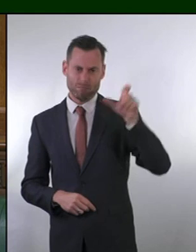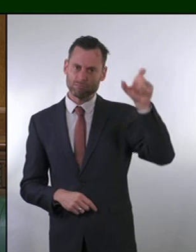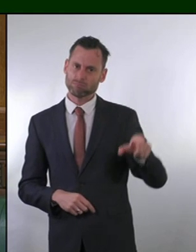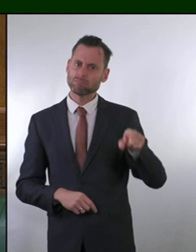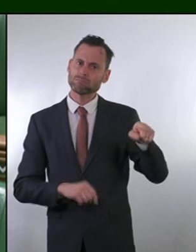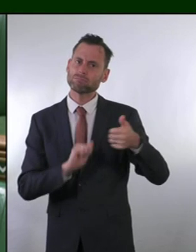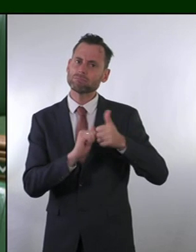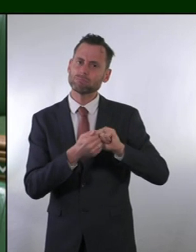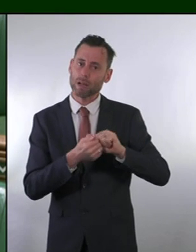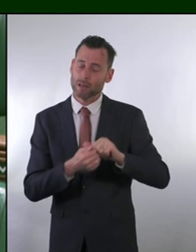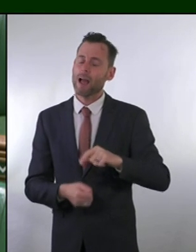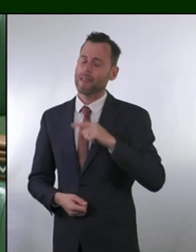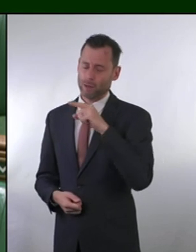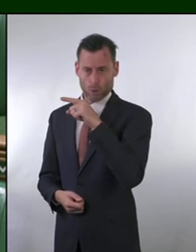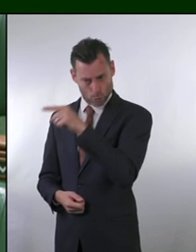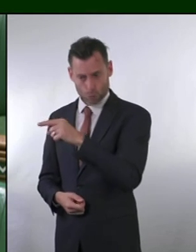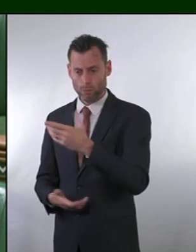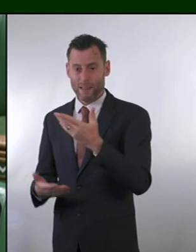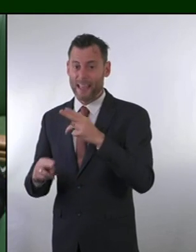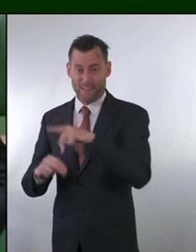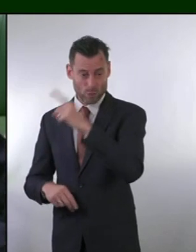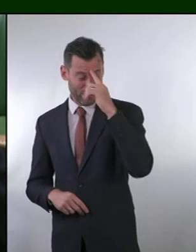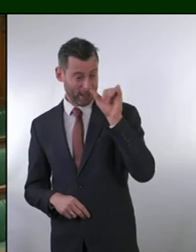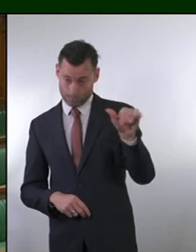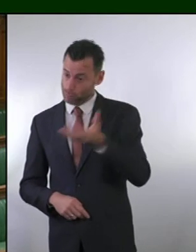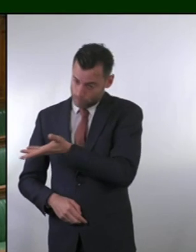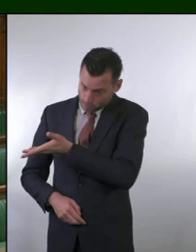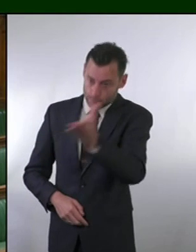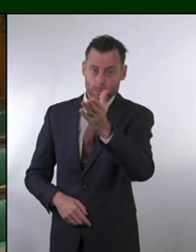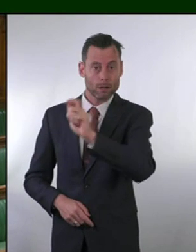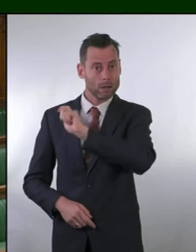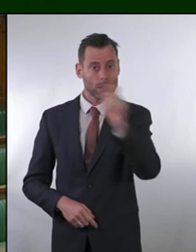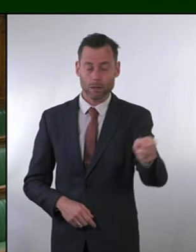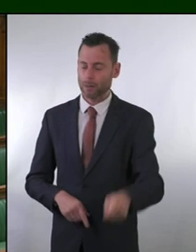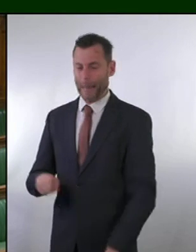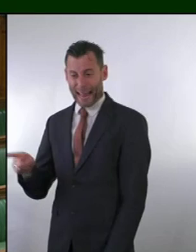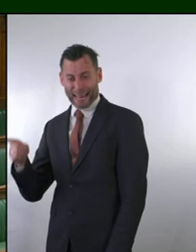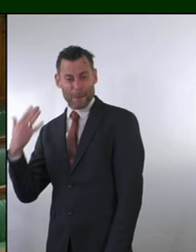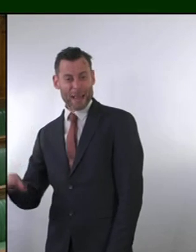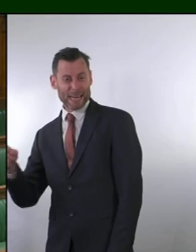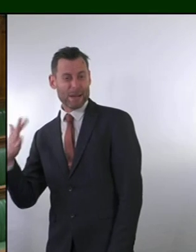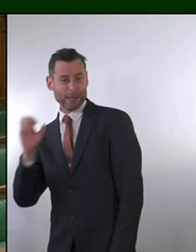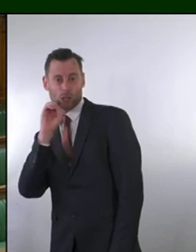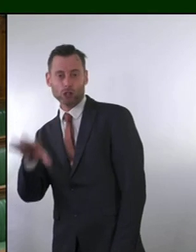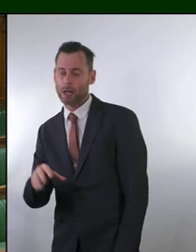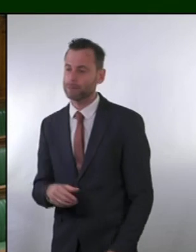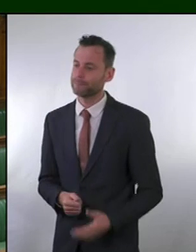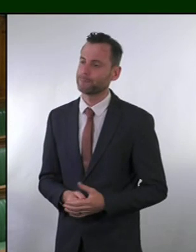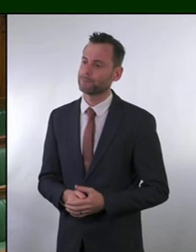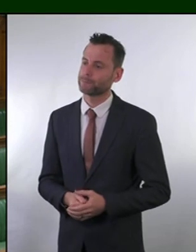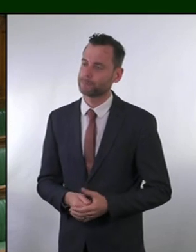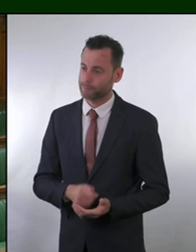Friend the Secretary of State then may I suggest that he have the guts to make it?